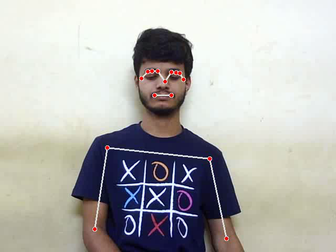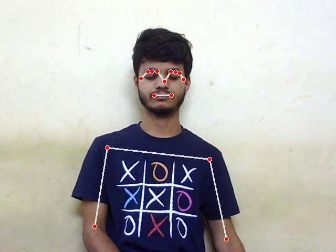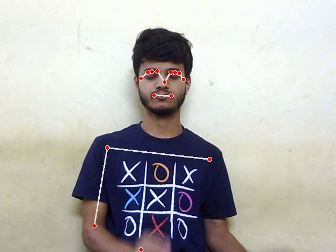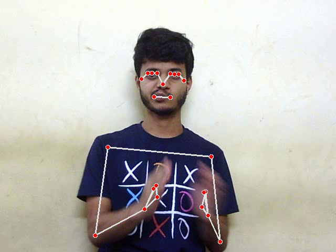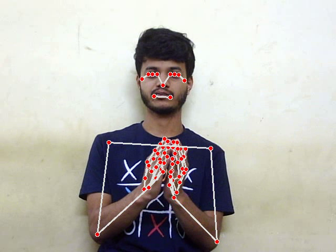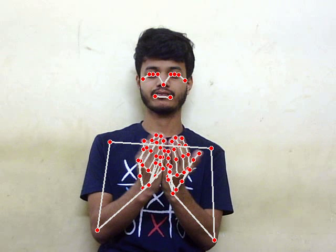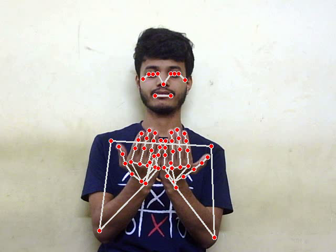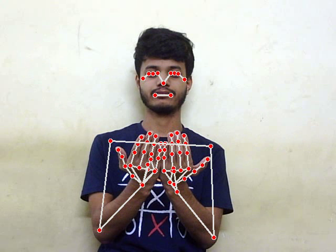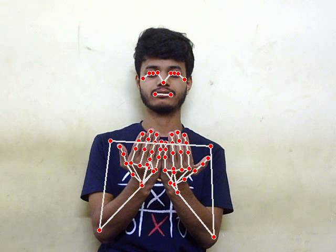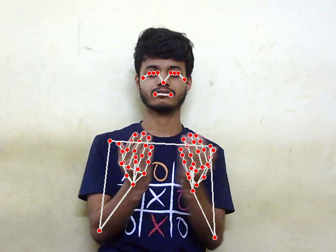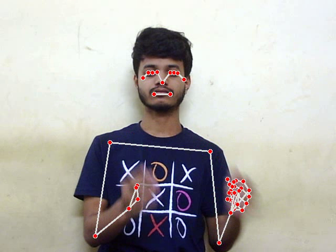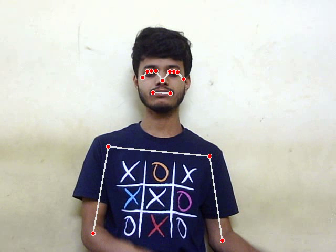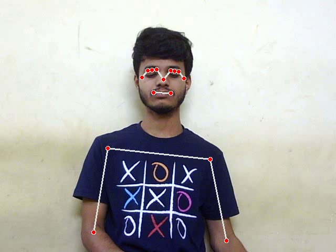book